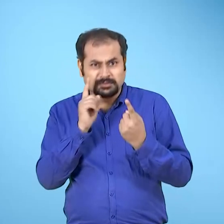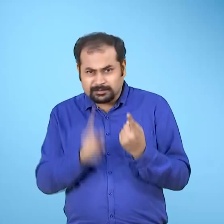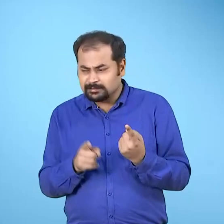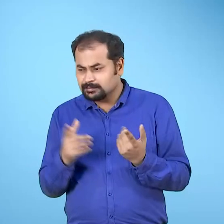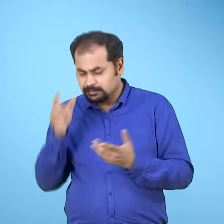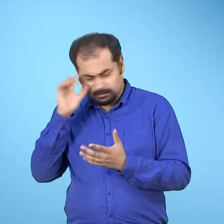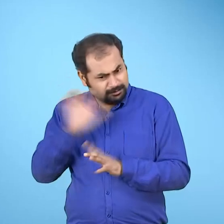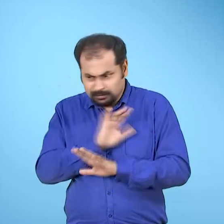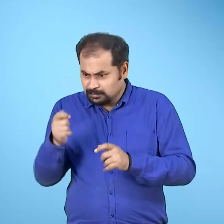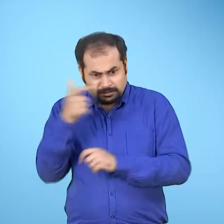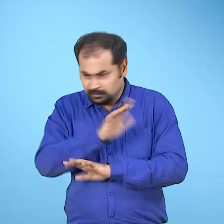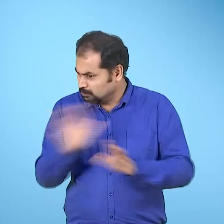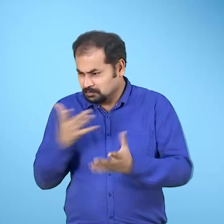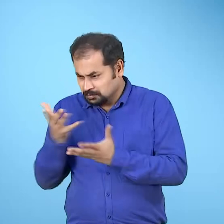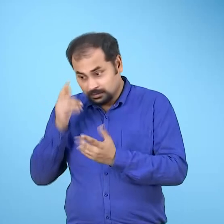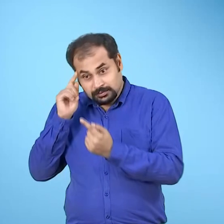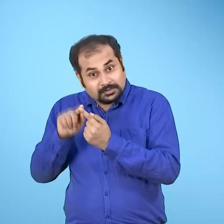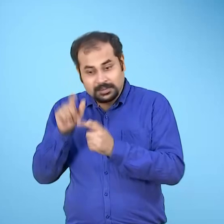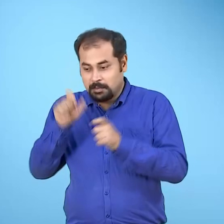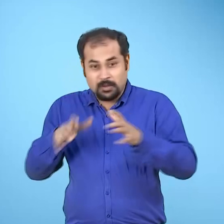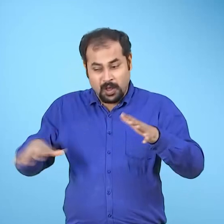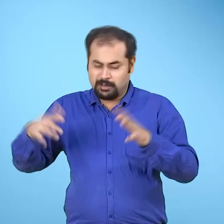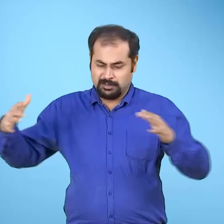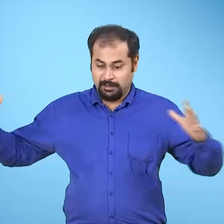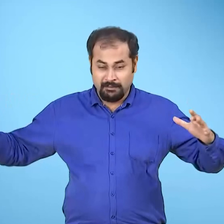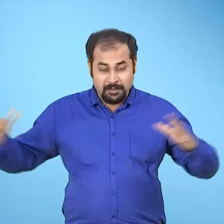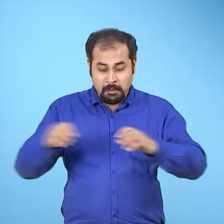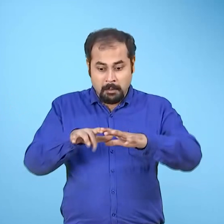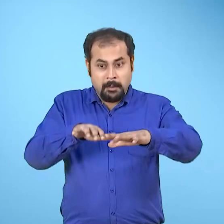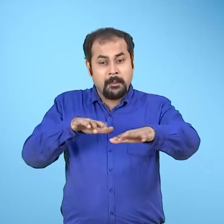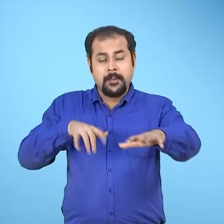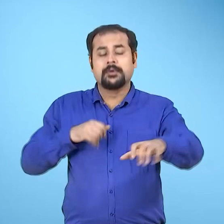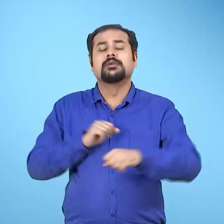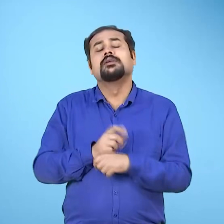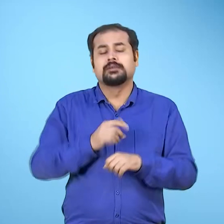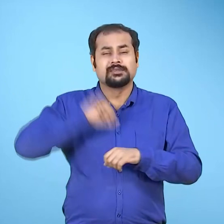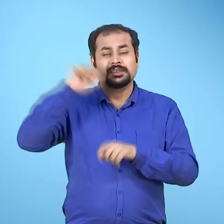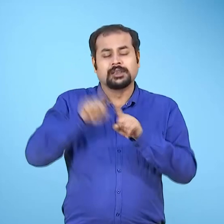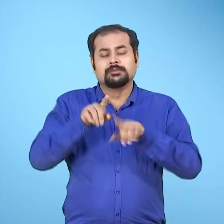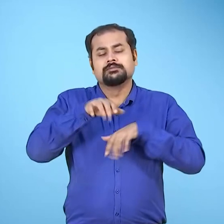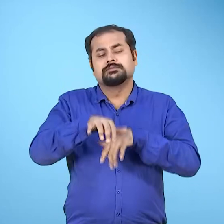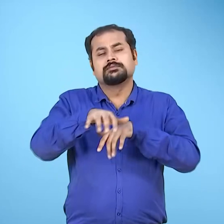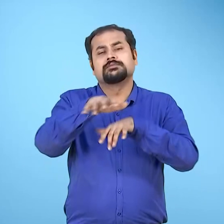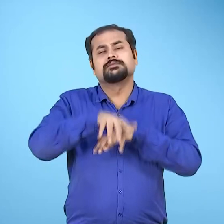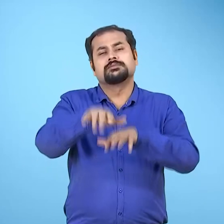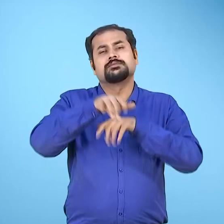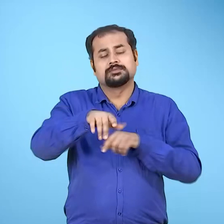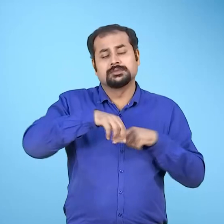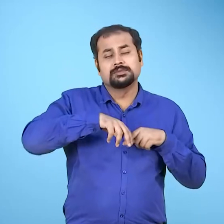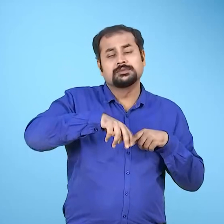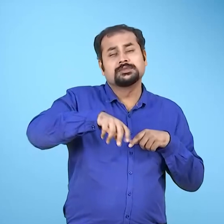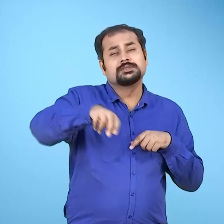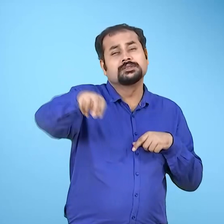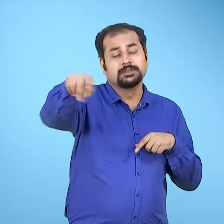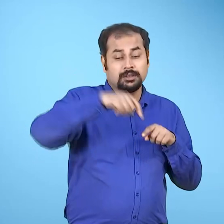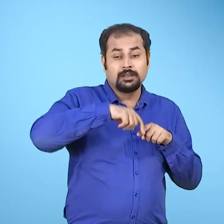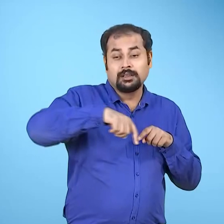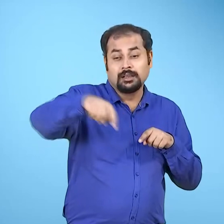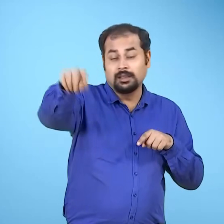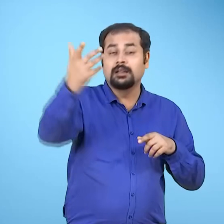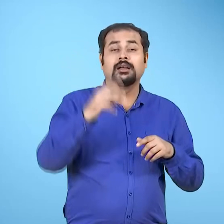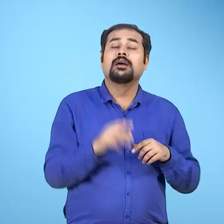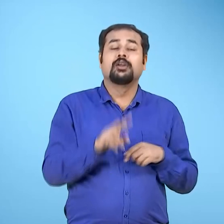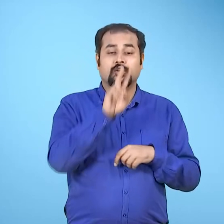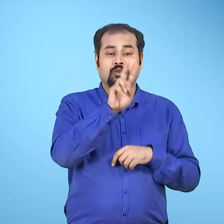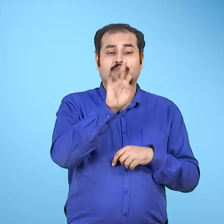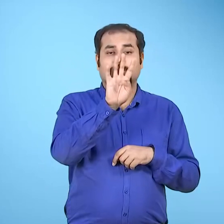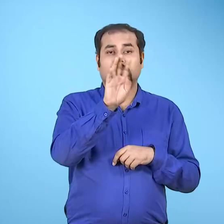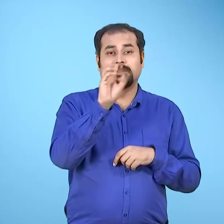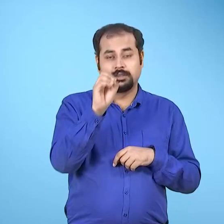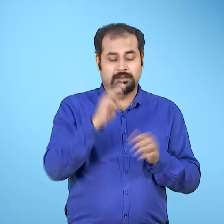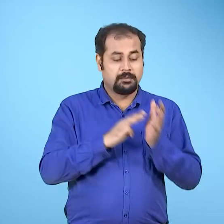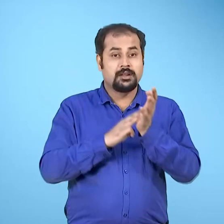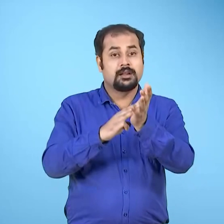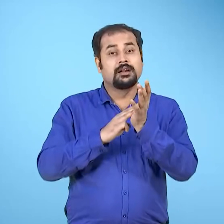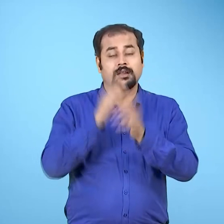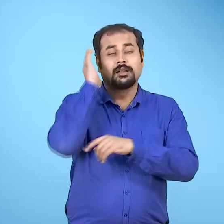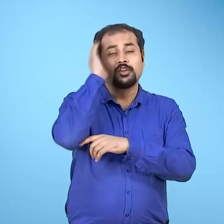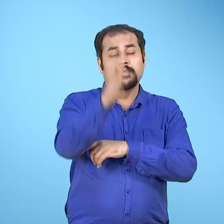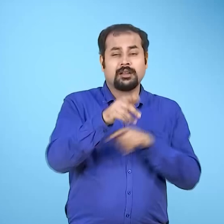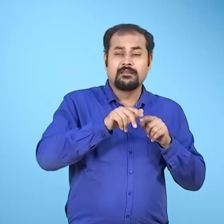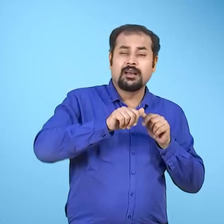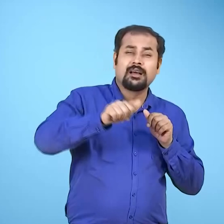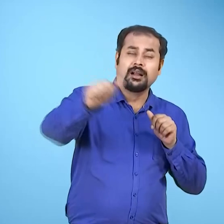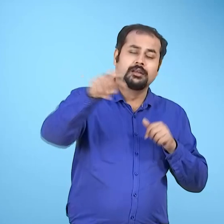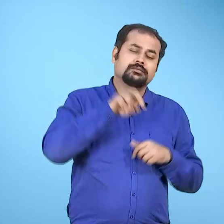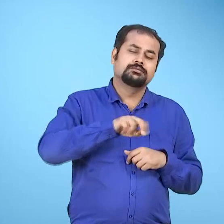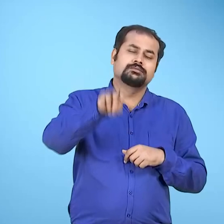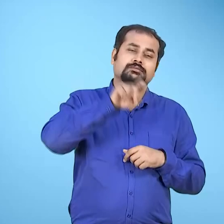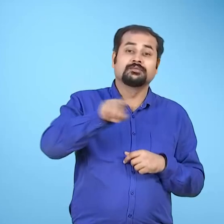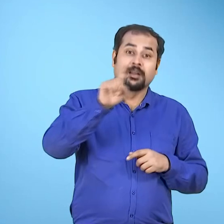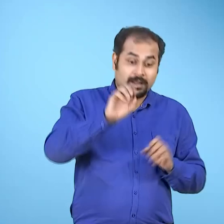to tax salt since it is such an essential item of our food. Gandhiji and his followers marched for over 240 miles from Sabarmati to the